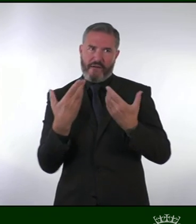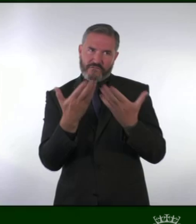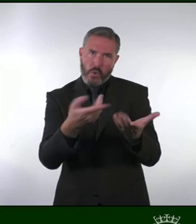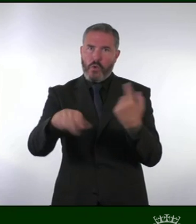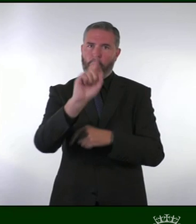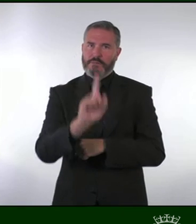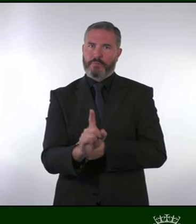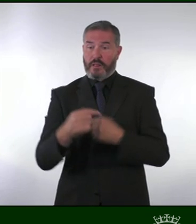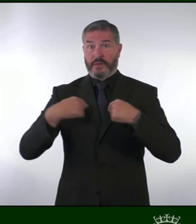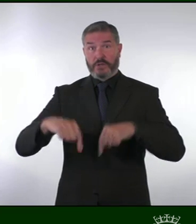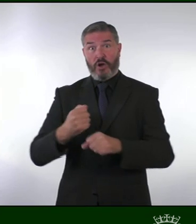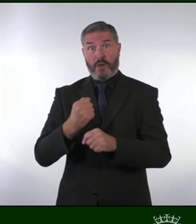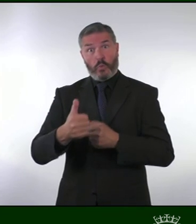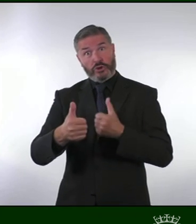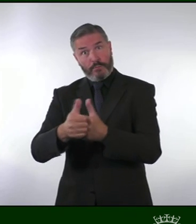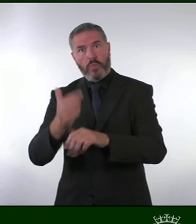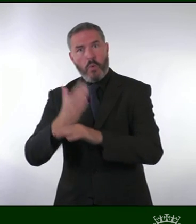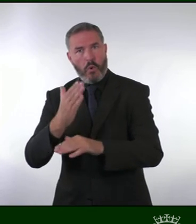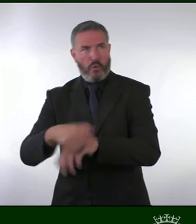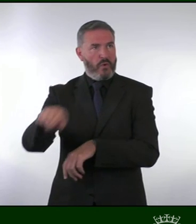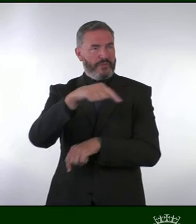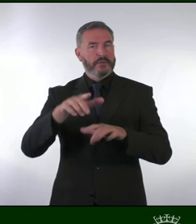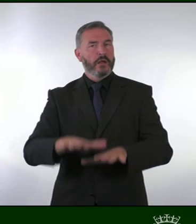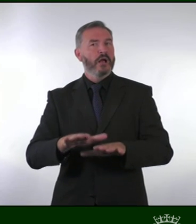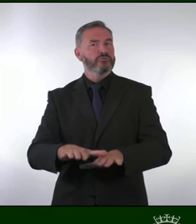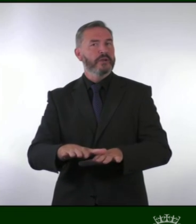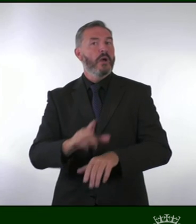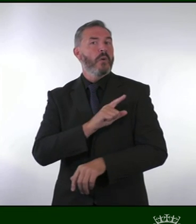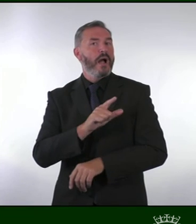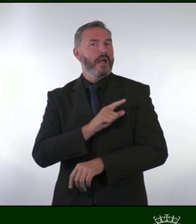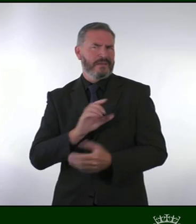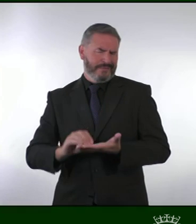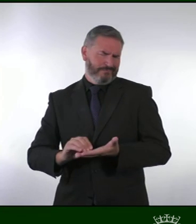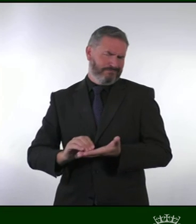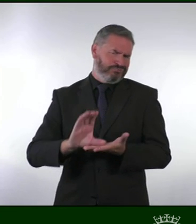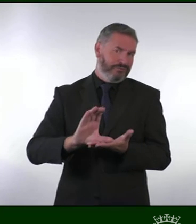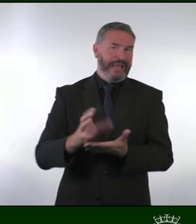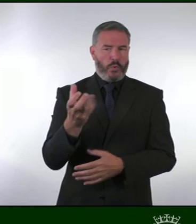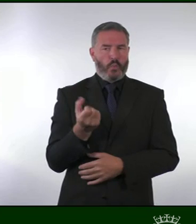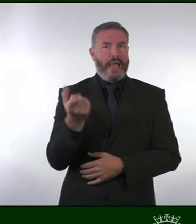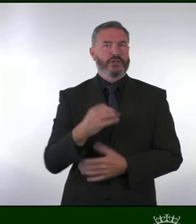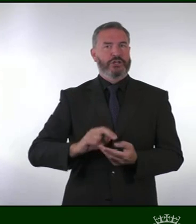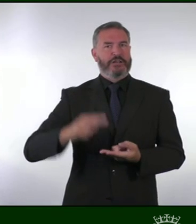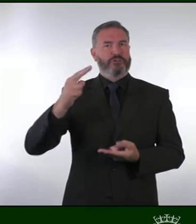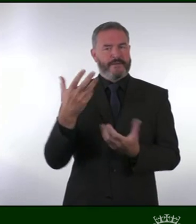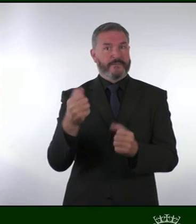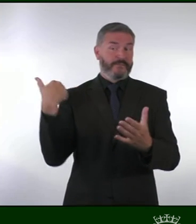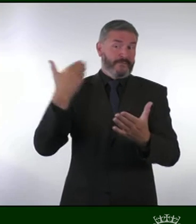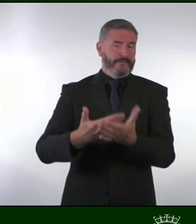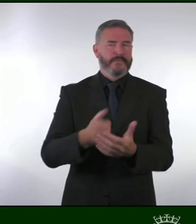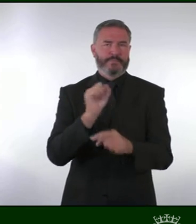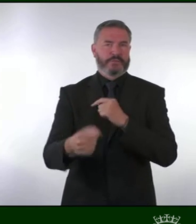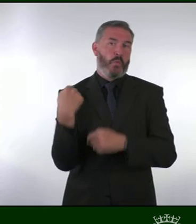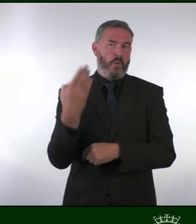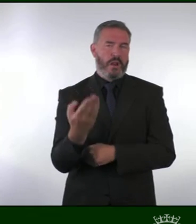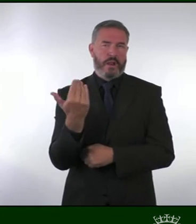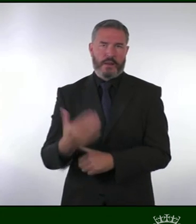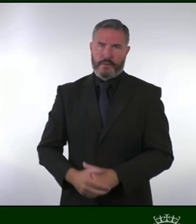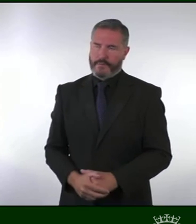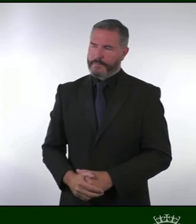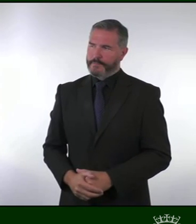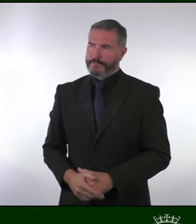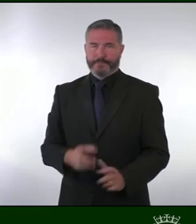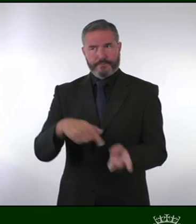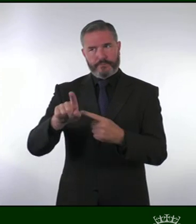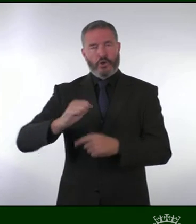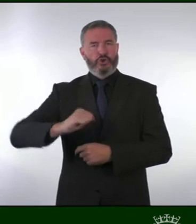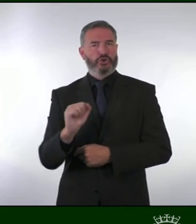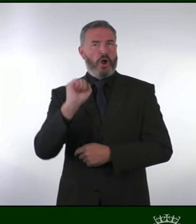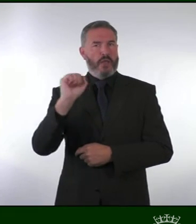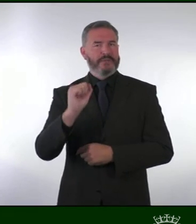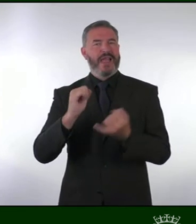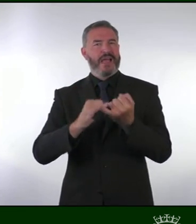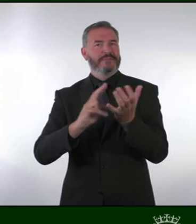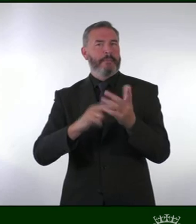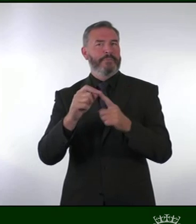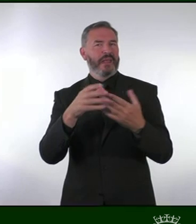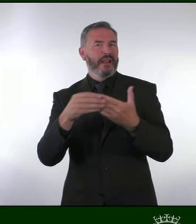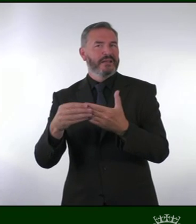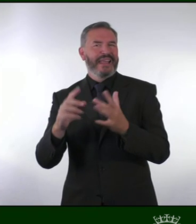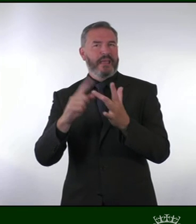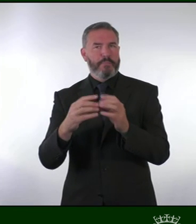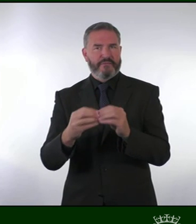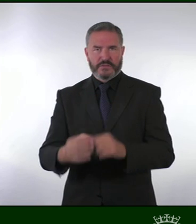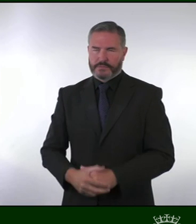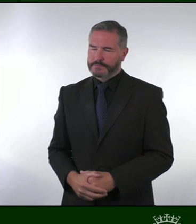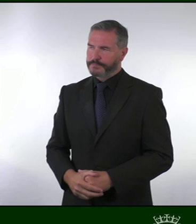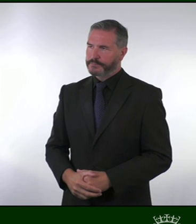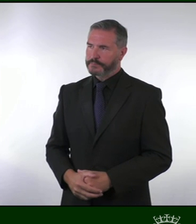And, by the way, we are the Government who support the workers of this country as well, with the biggest ever increase in the living wage.